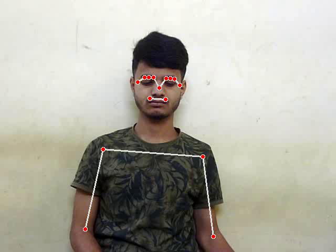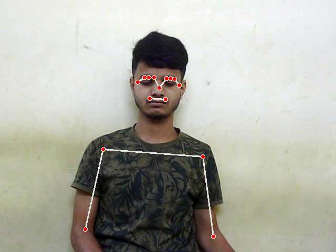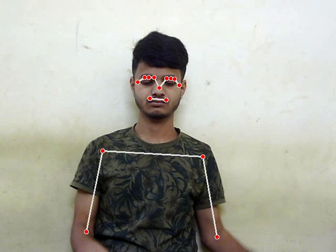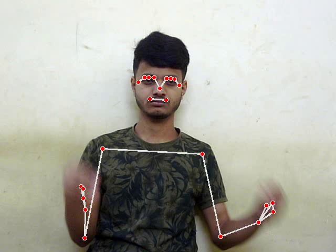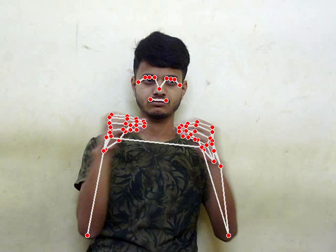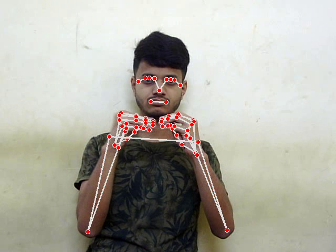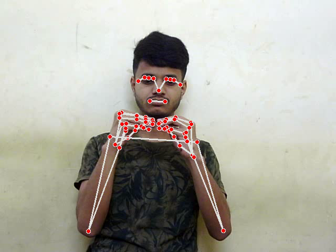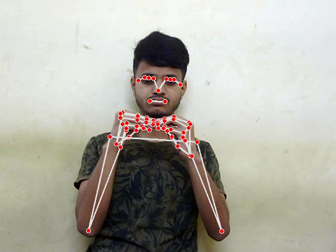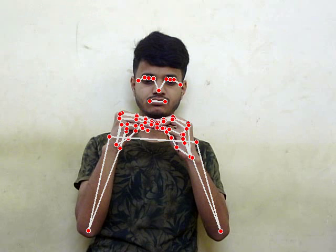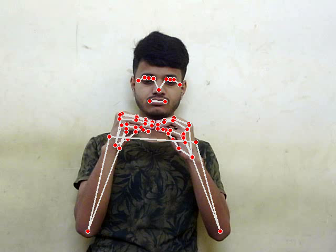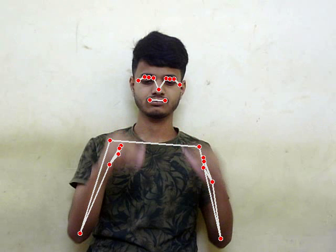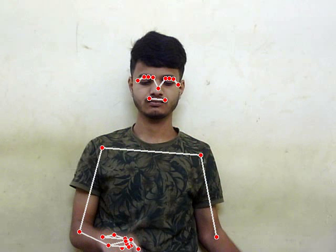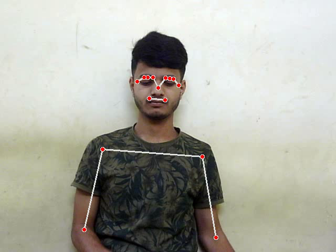more